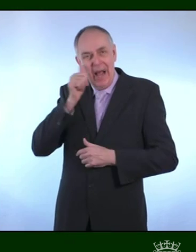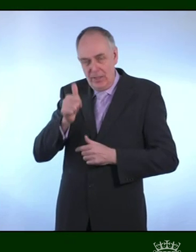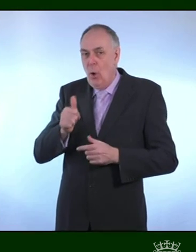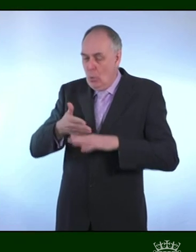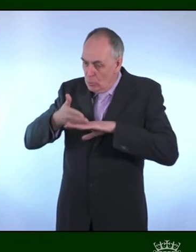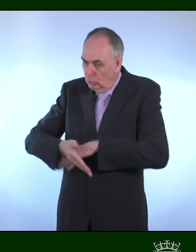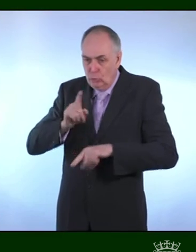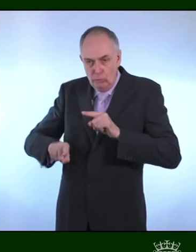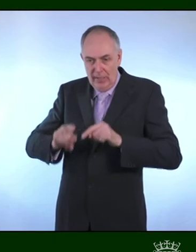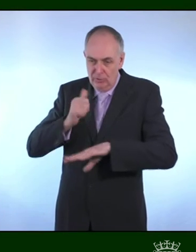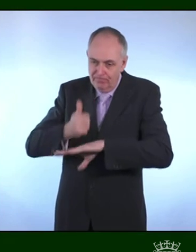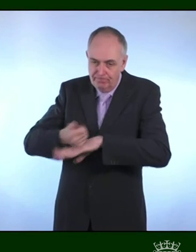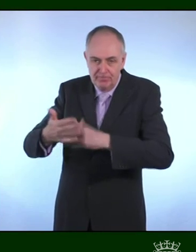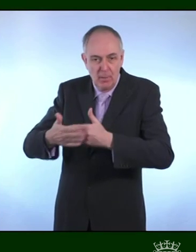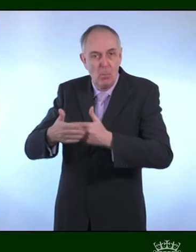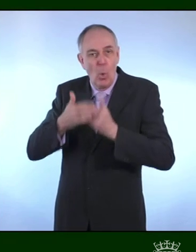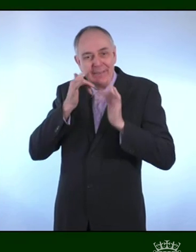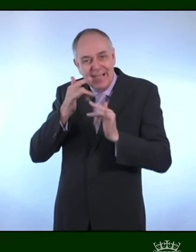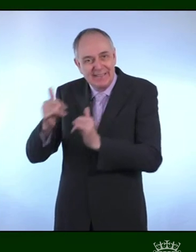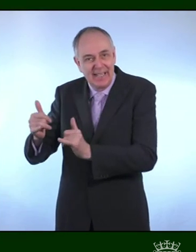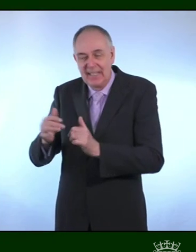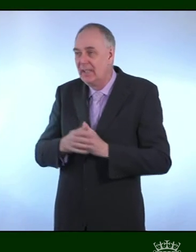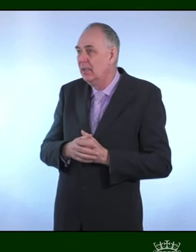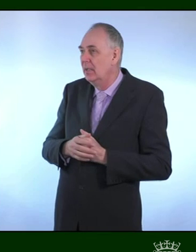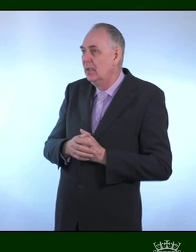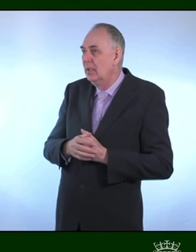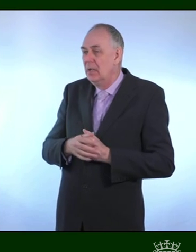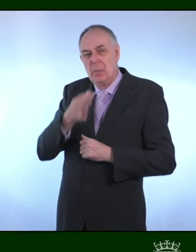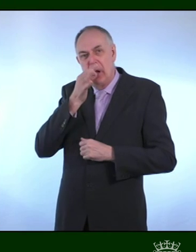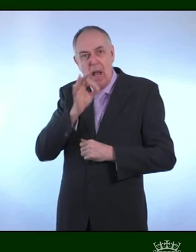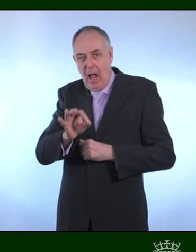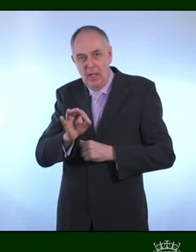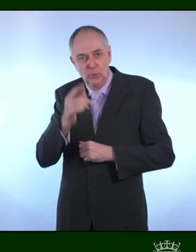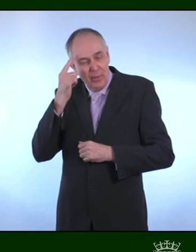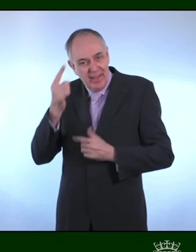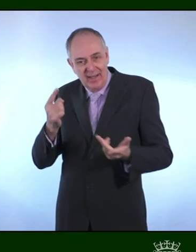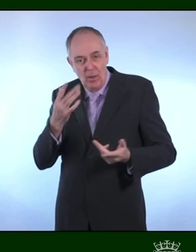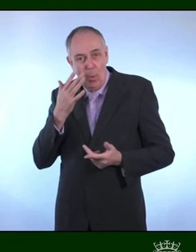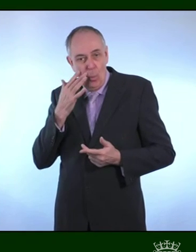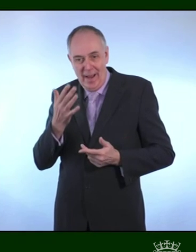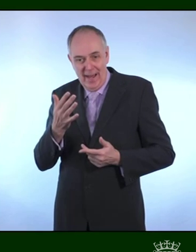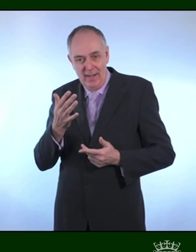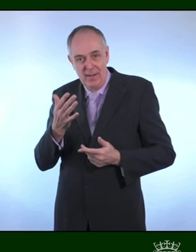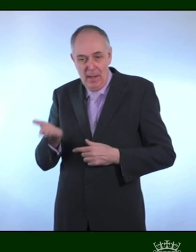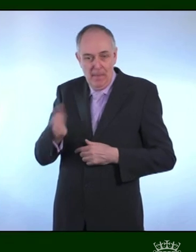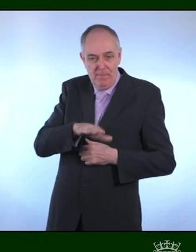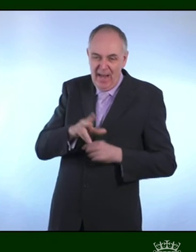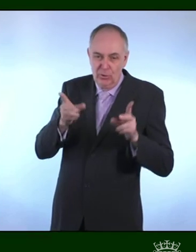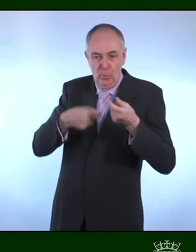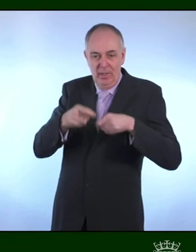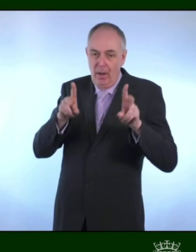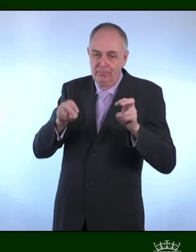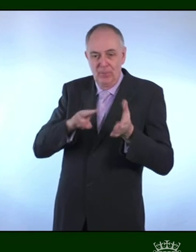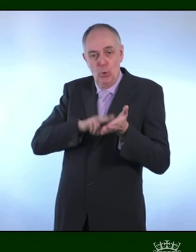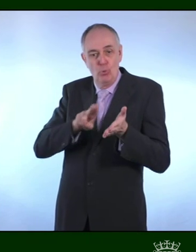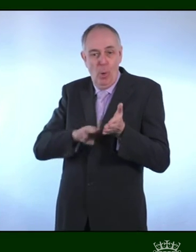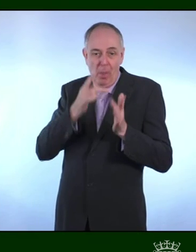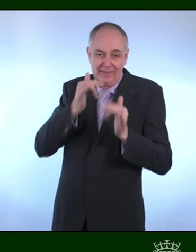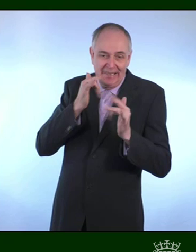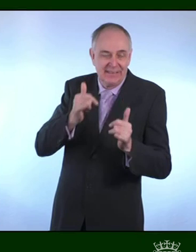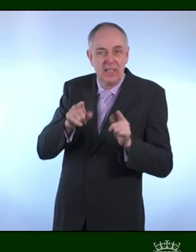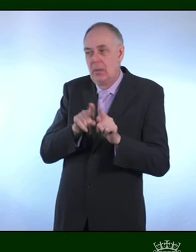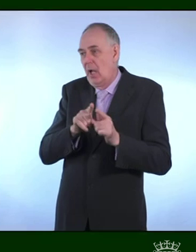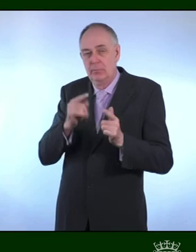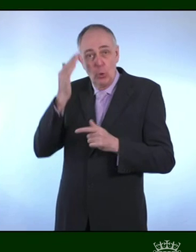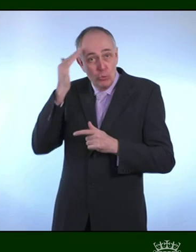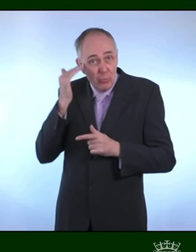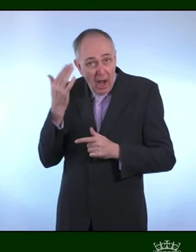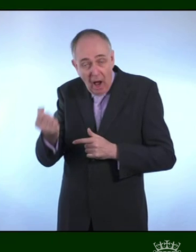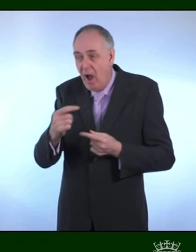Could he give us some idea of when we will be able to get back to routine testing in the community, as happens in Korea, Germany and other countries?